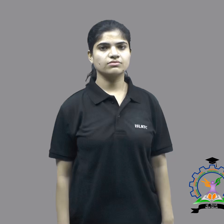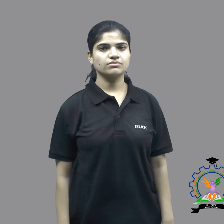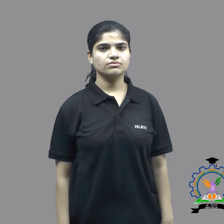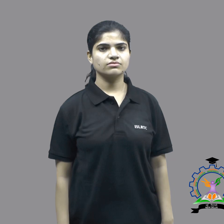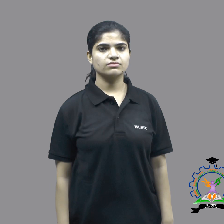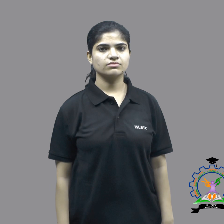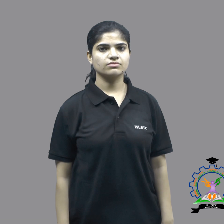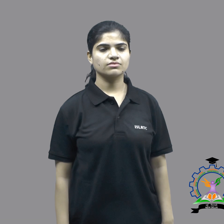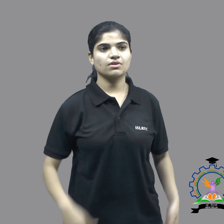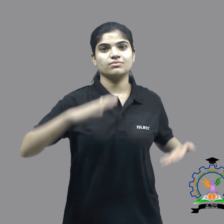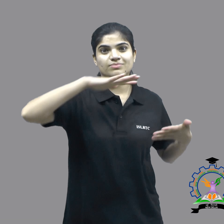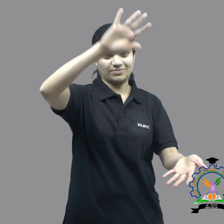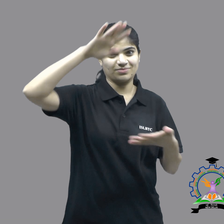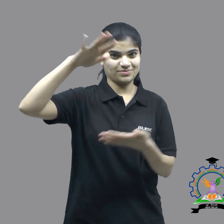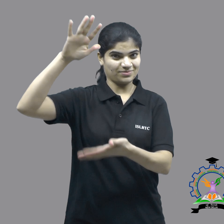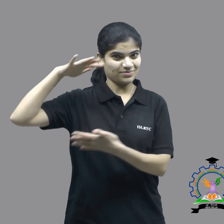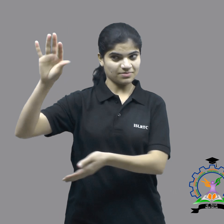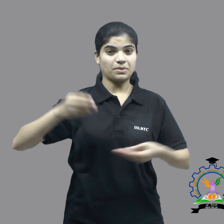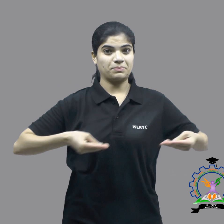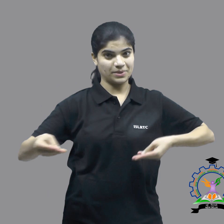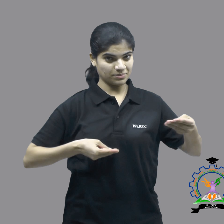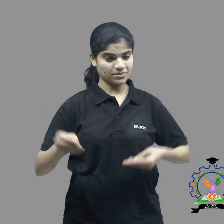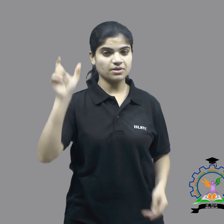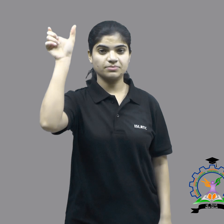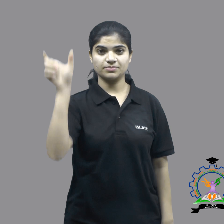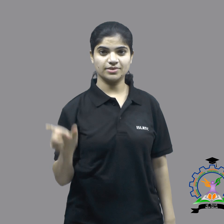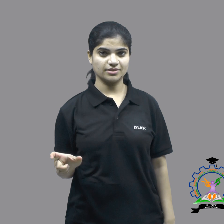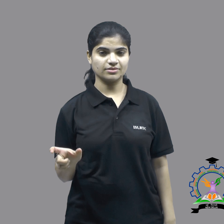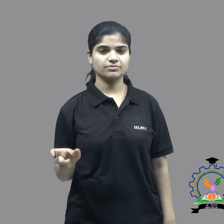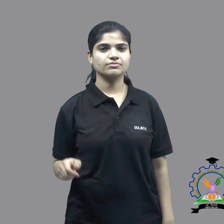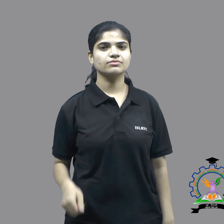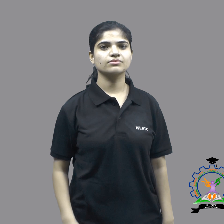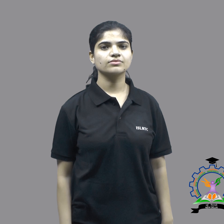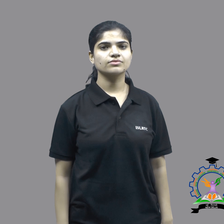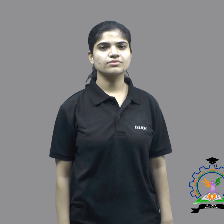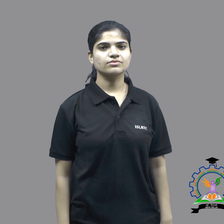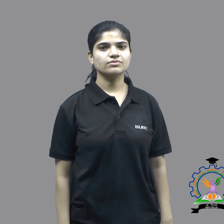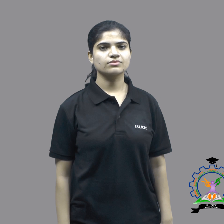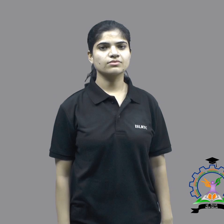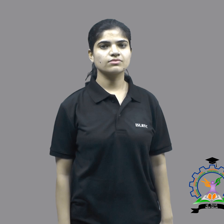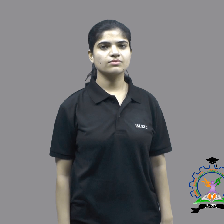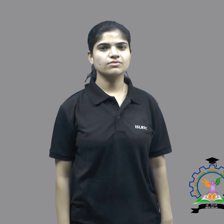Trader